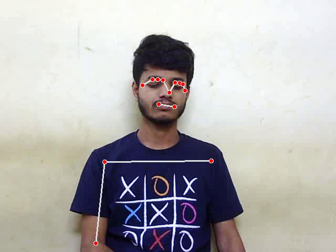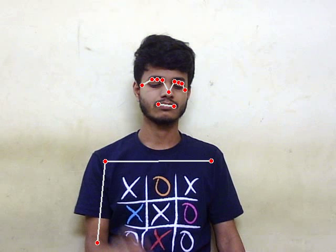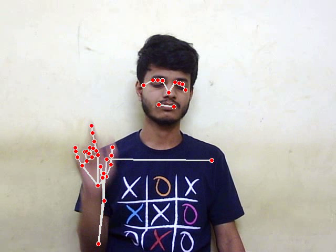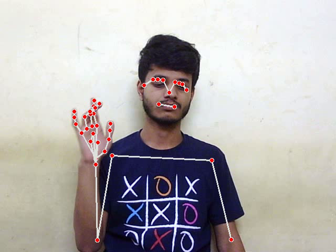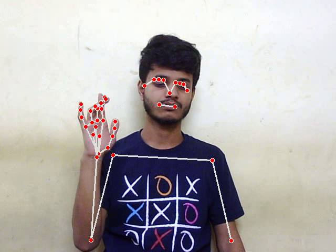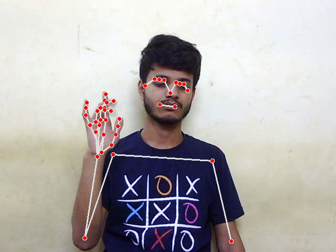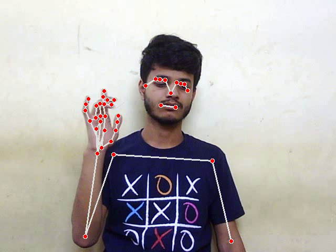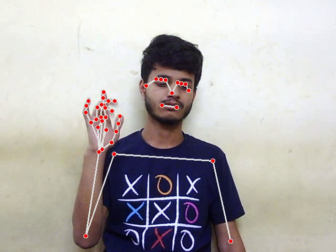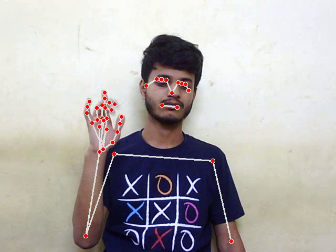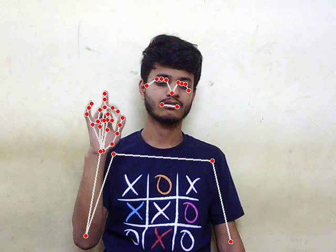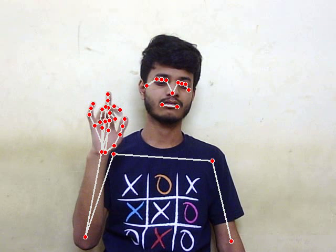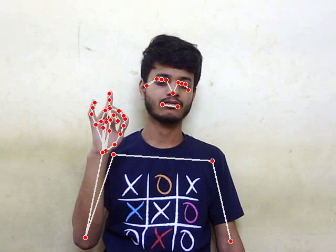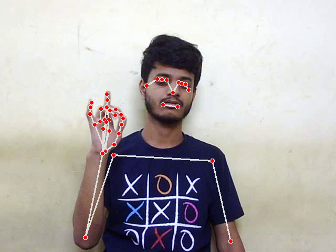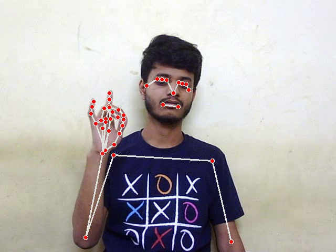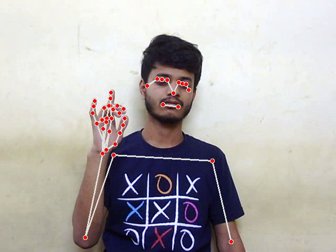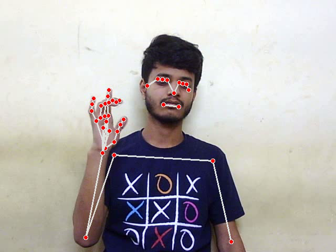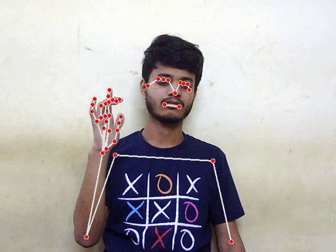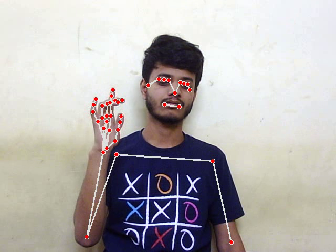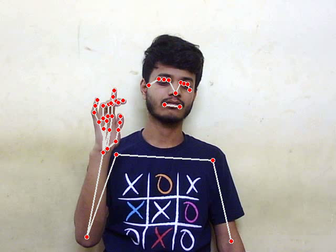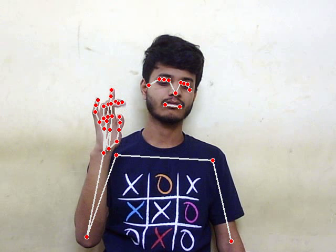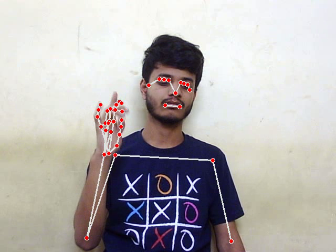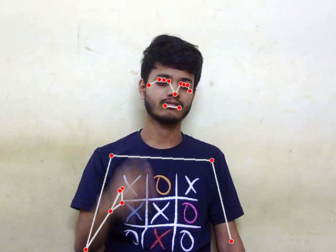why